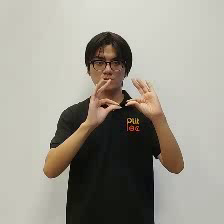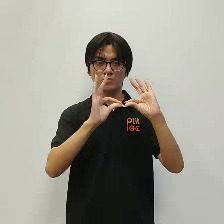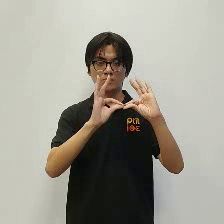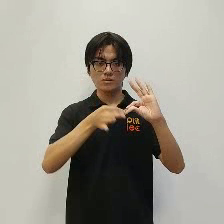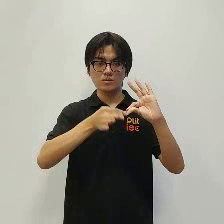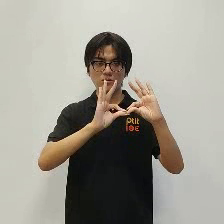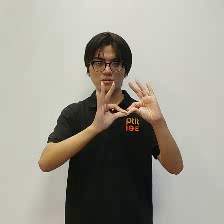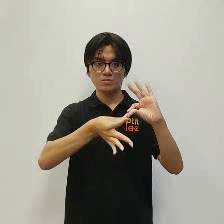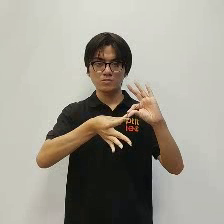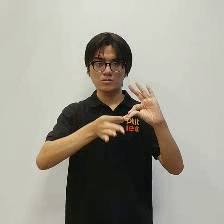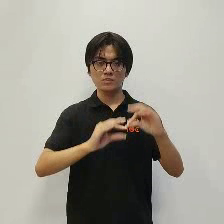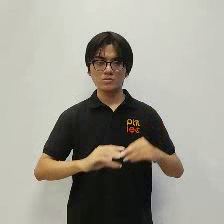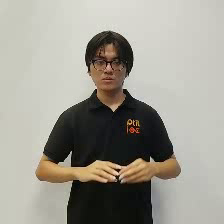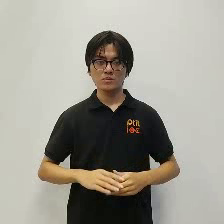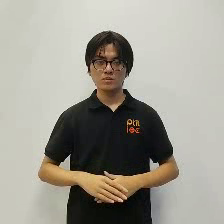Rau